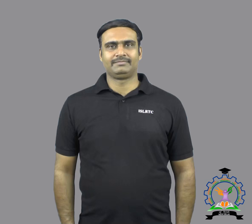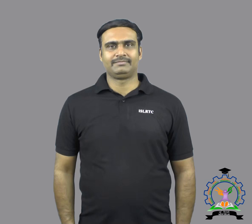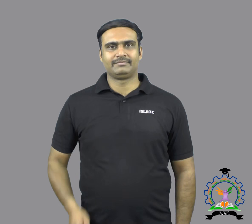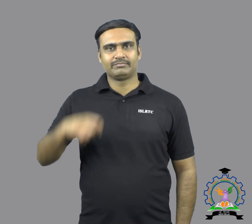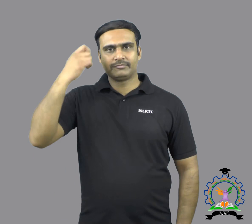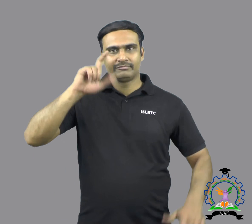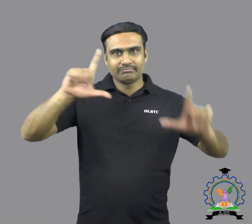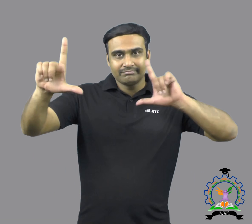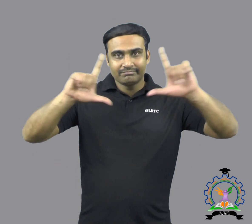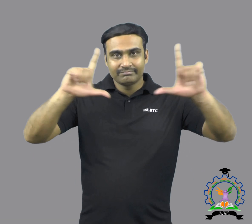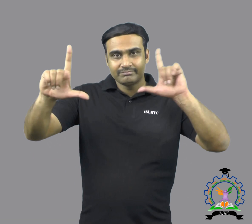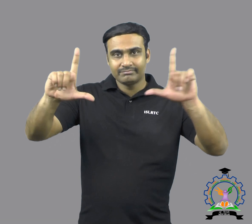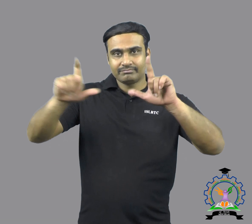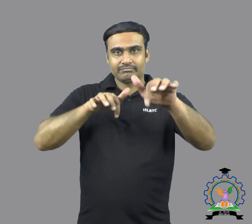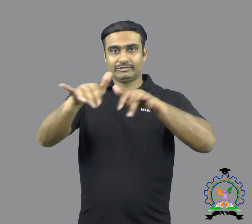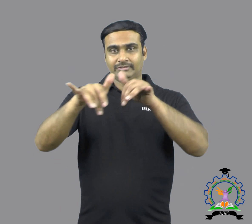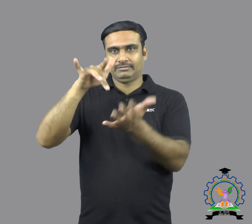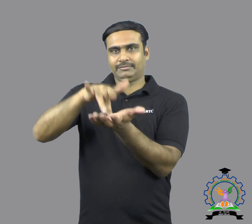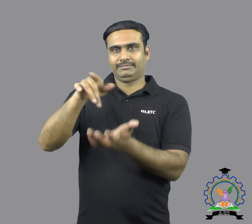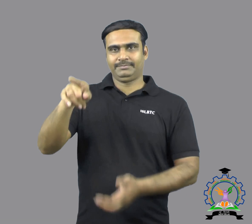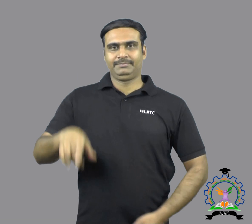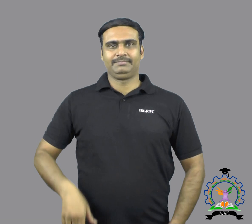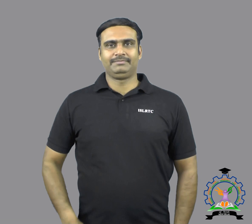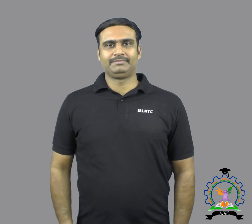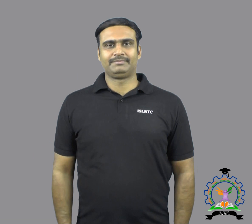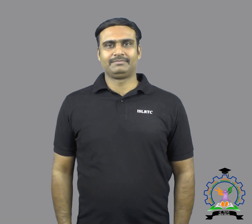Film City